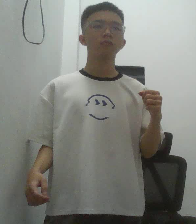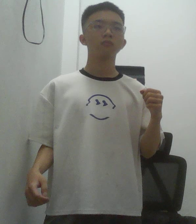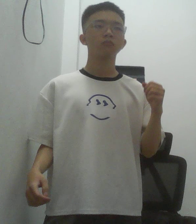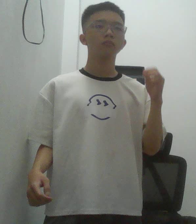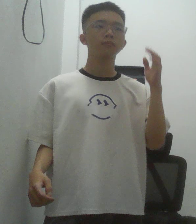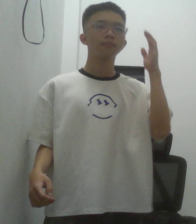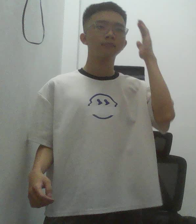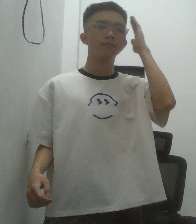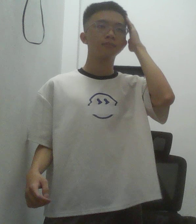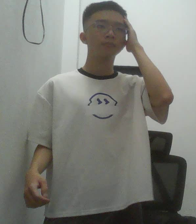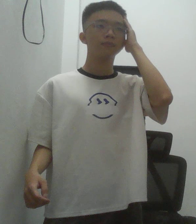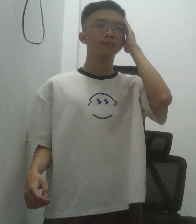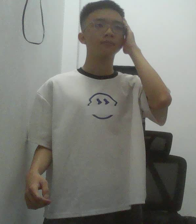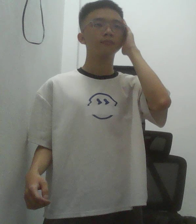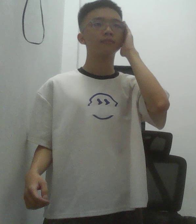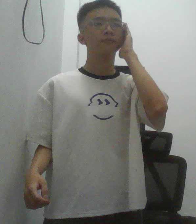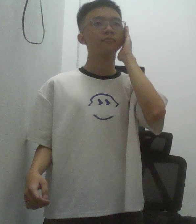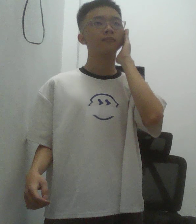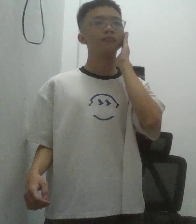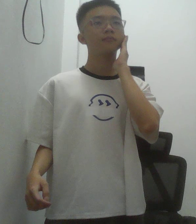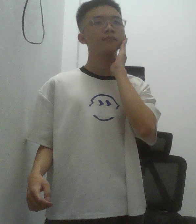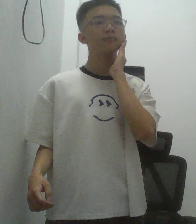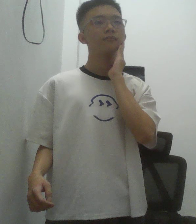dep